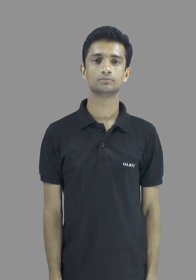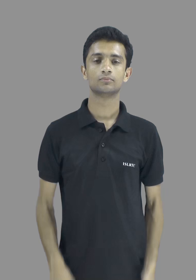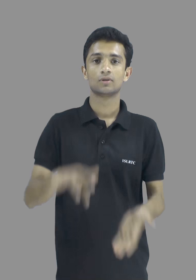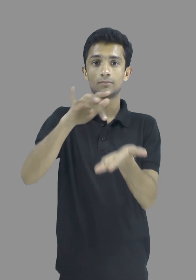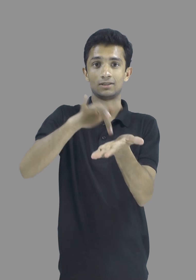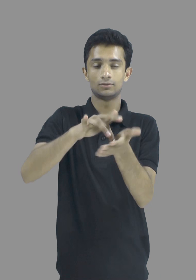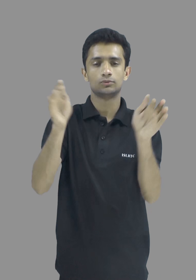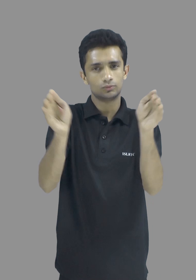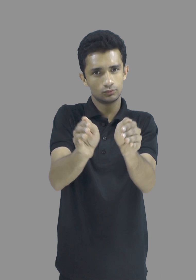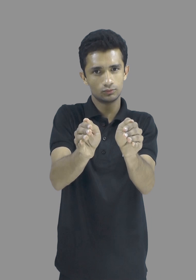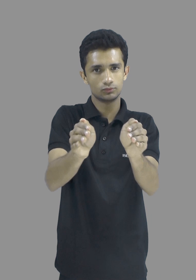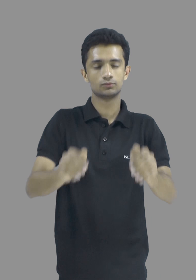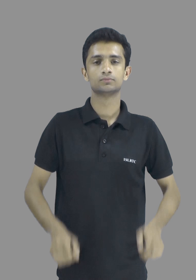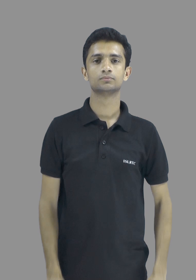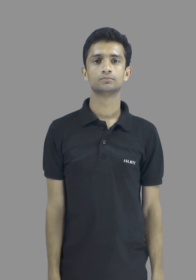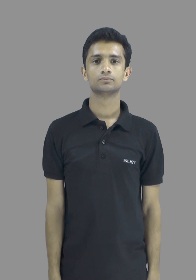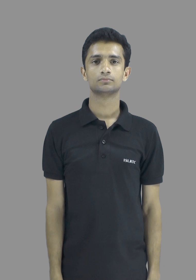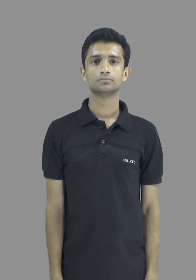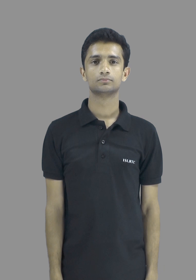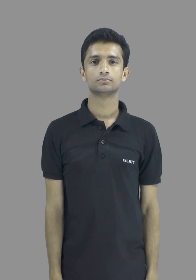Town